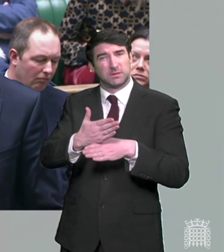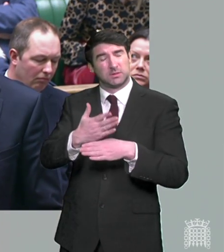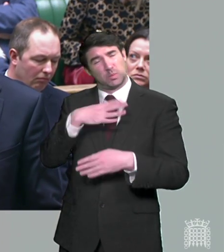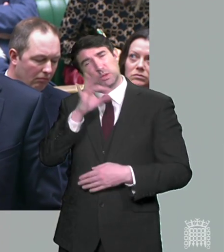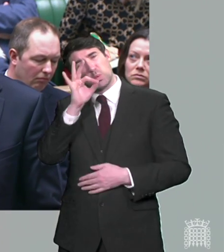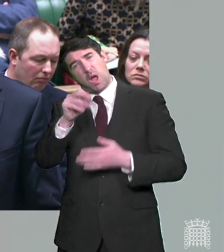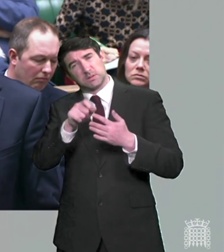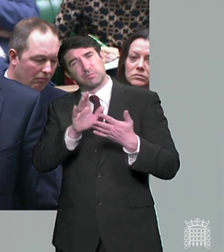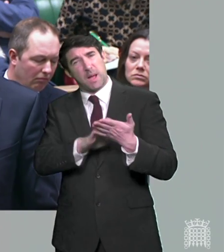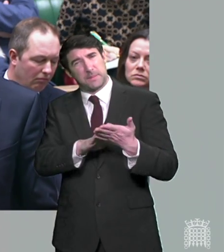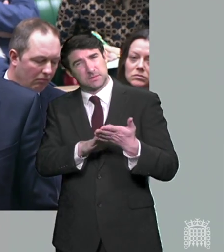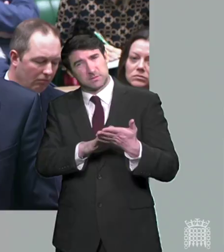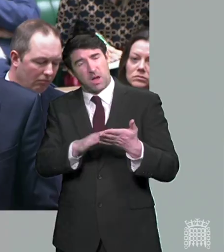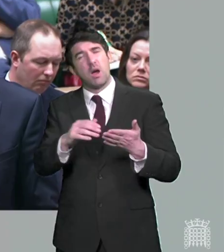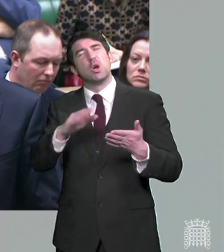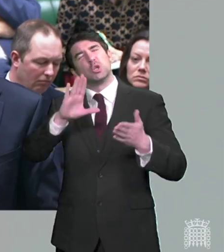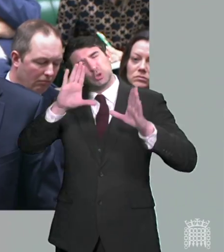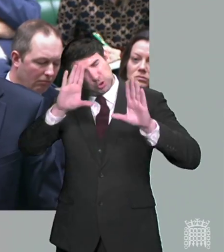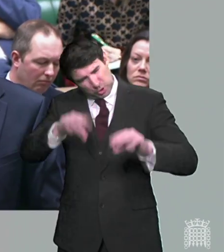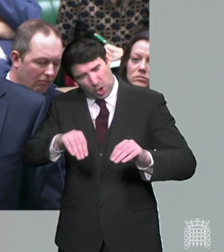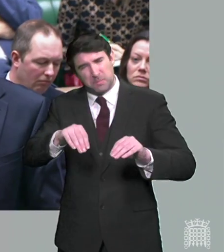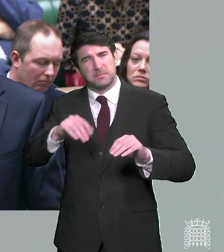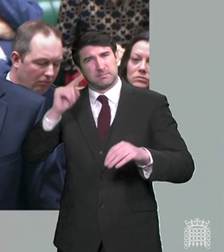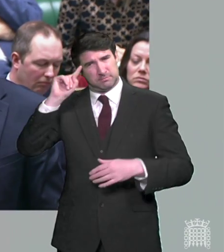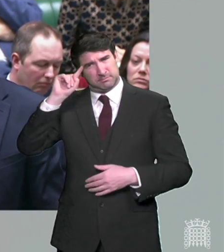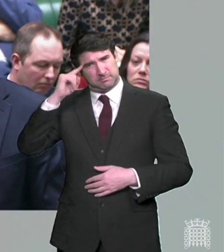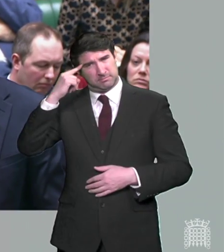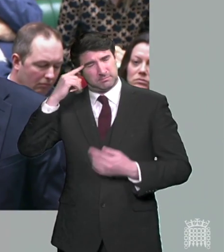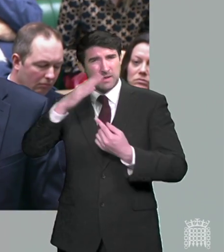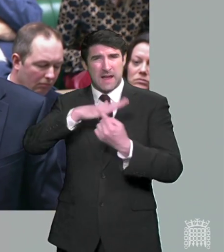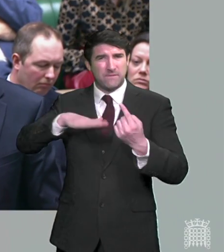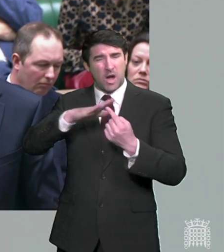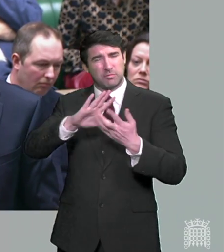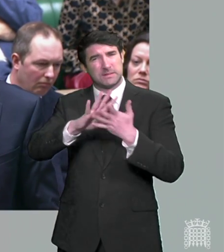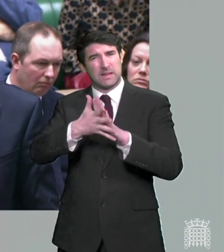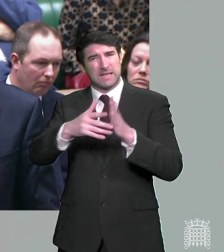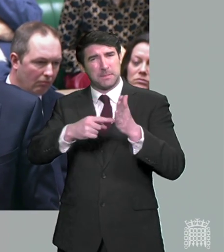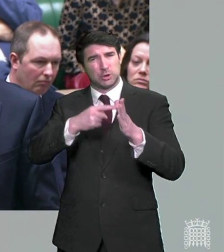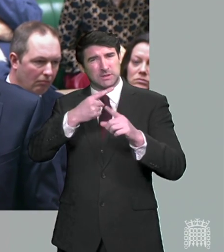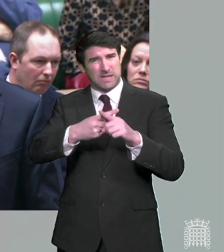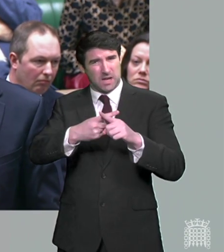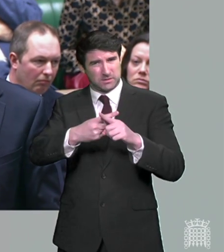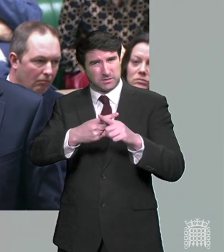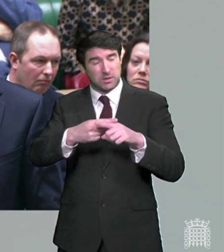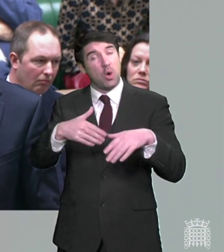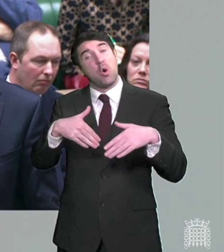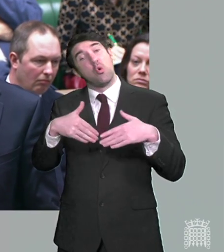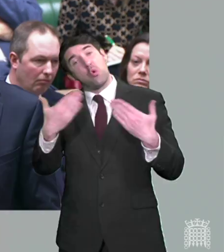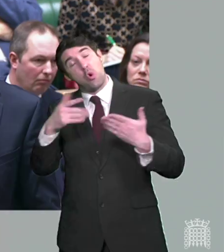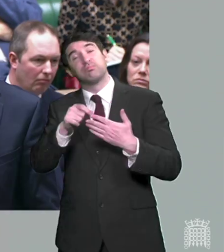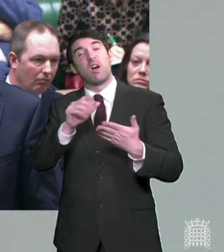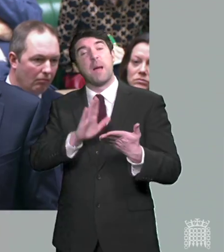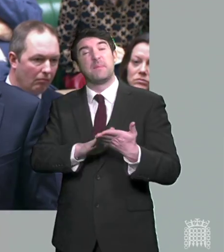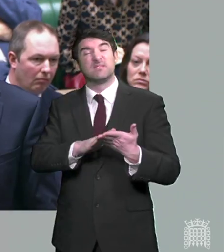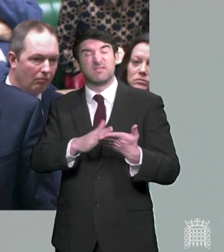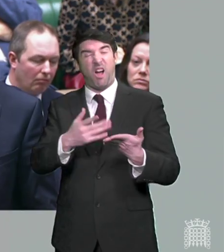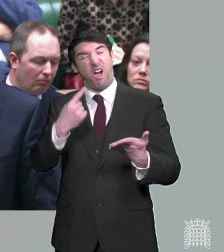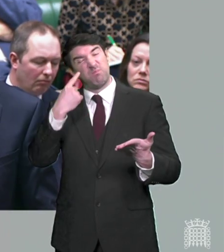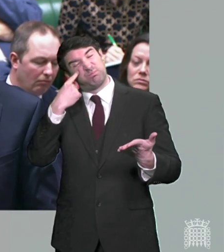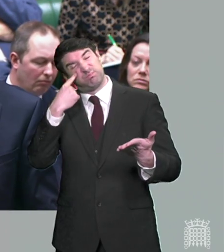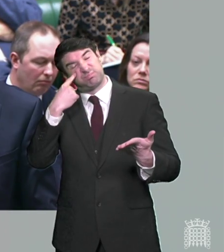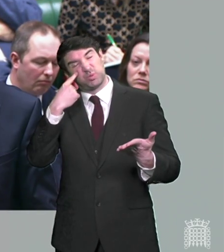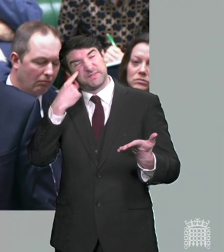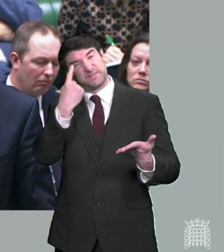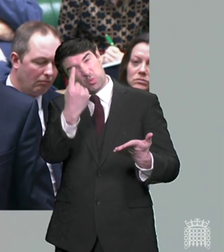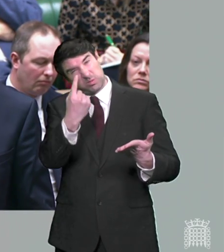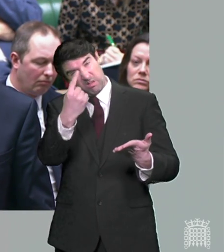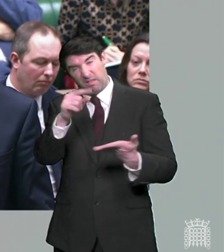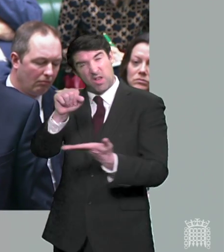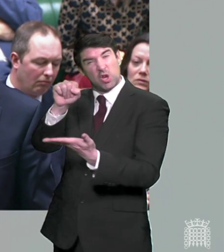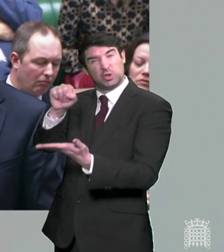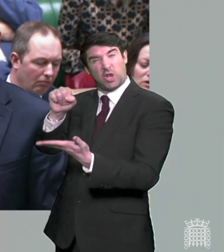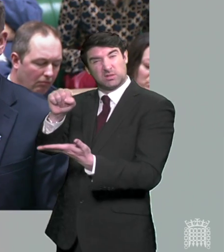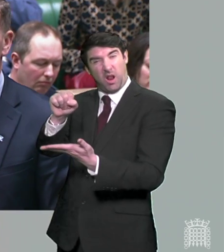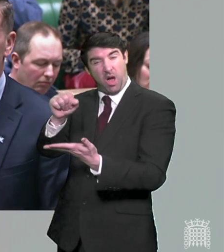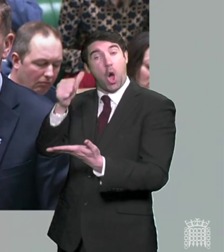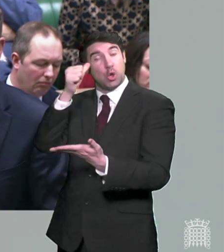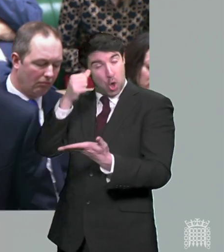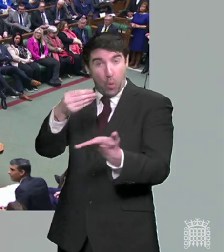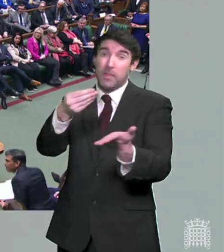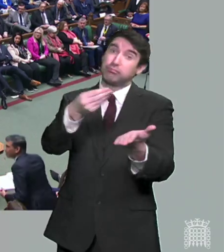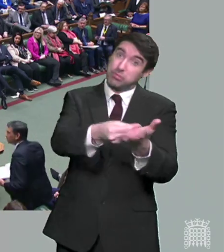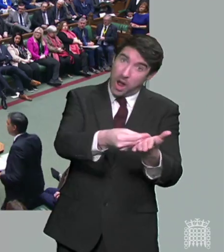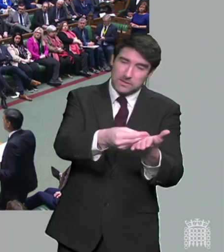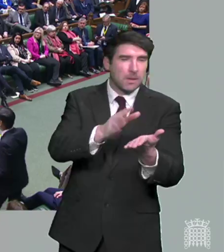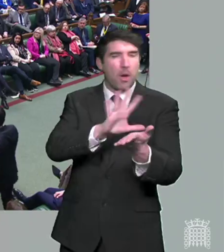Will the Prime Minister commit to scrapping this environmentally and economically damaging tax, or will he instead confirm that he and the latest Chancellor know the price of everything and the value of nothing?